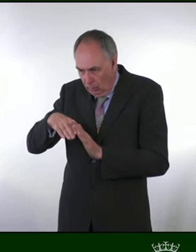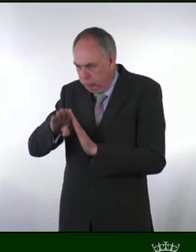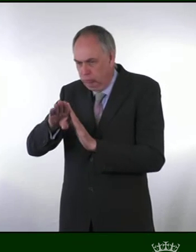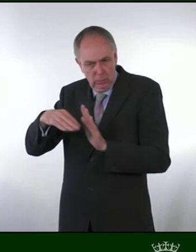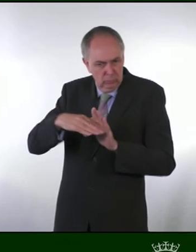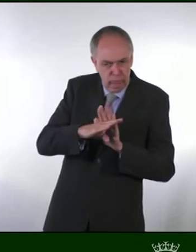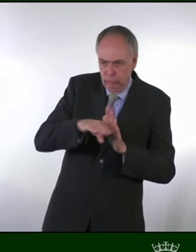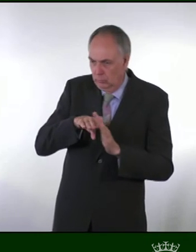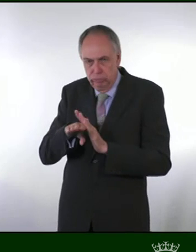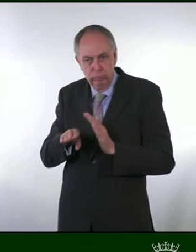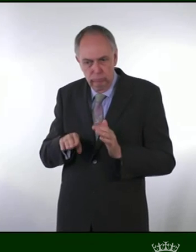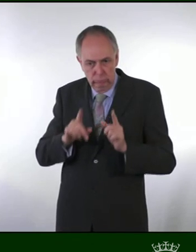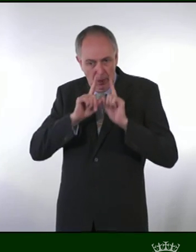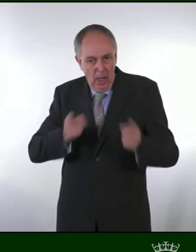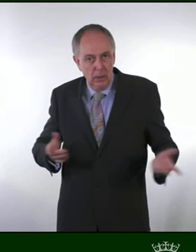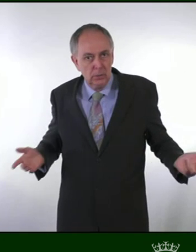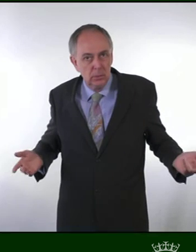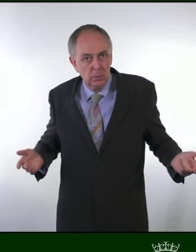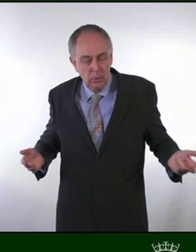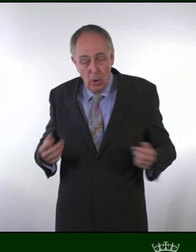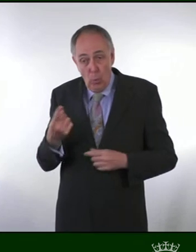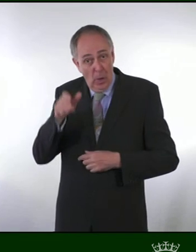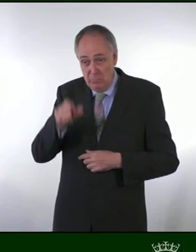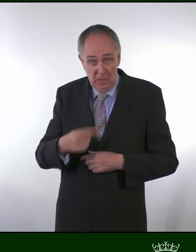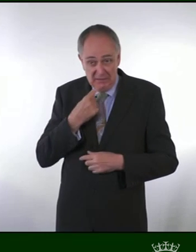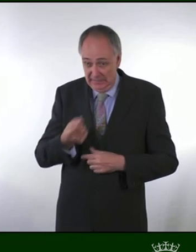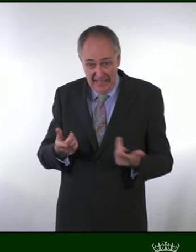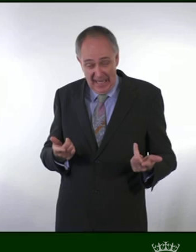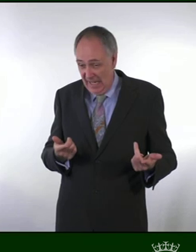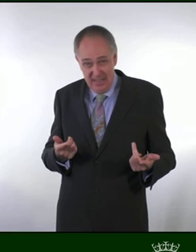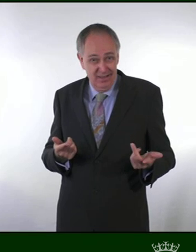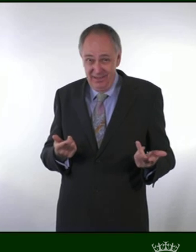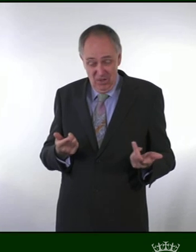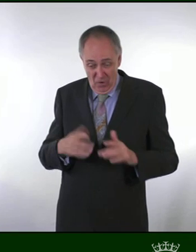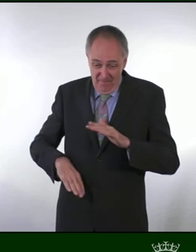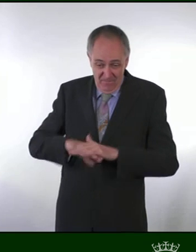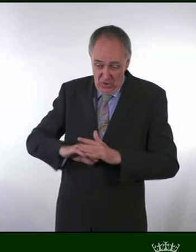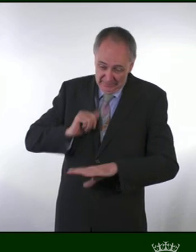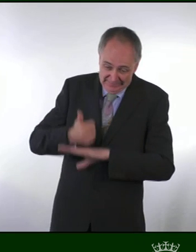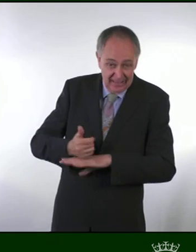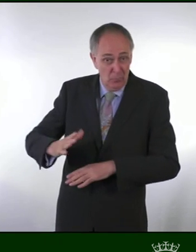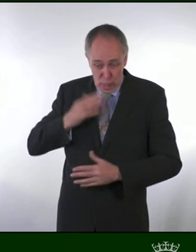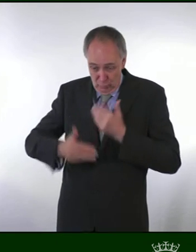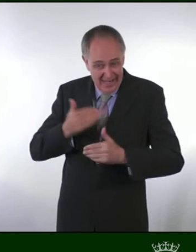As one council leader put it to us, “We are weeks away from having this fully up and running.